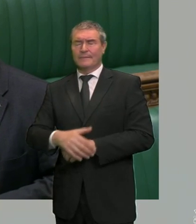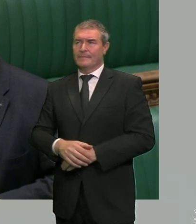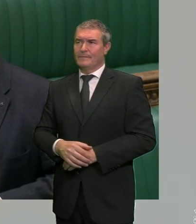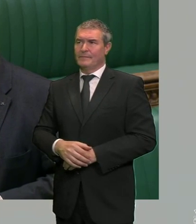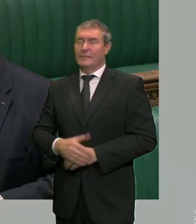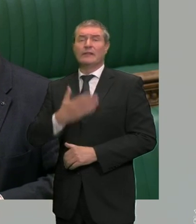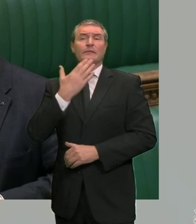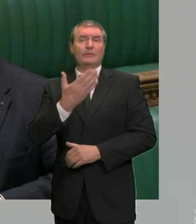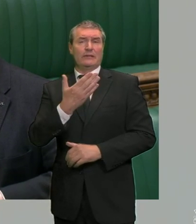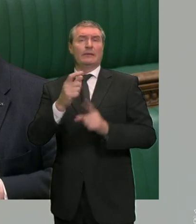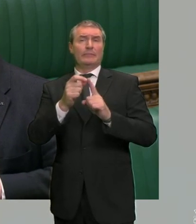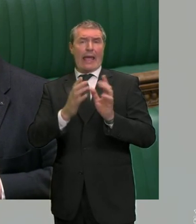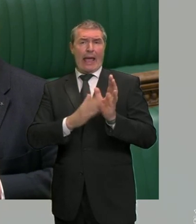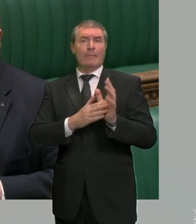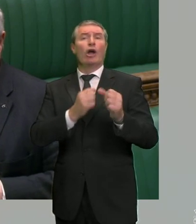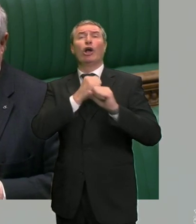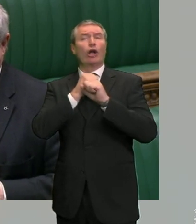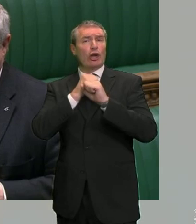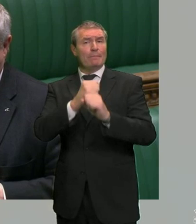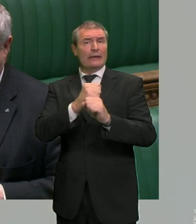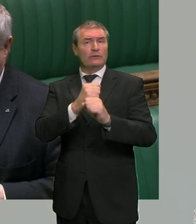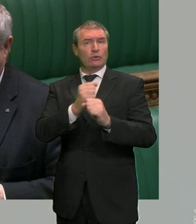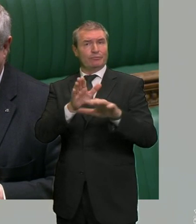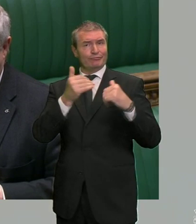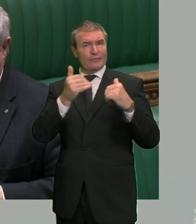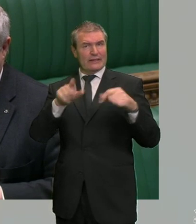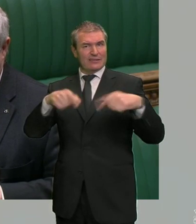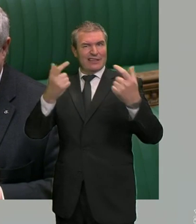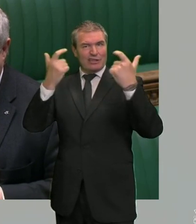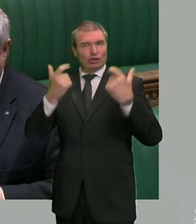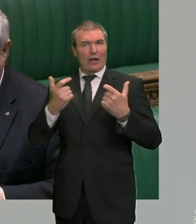Will the Prime Minister commit to withdrawing his legal challenge today?